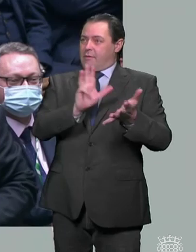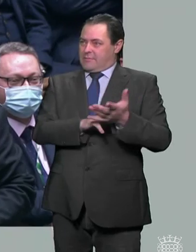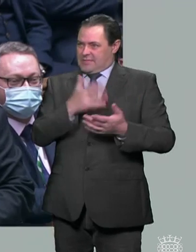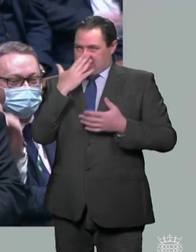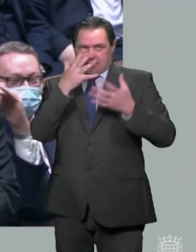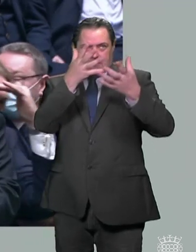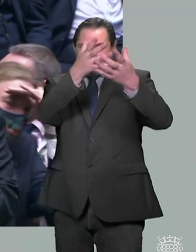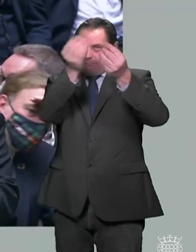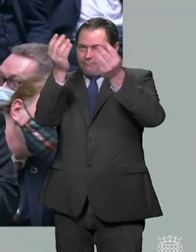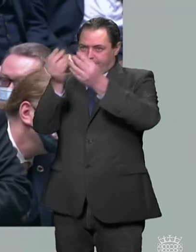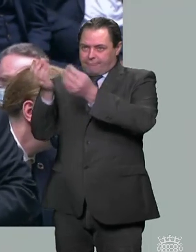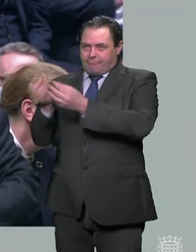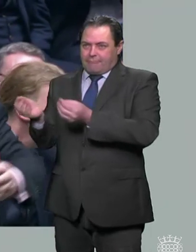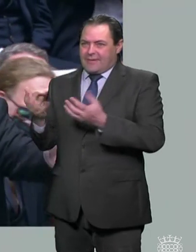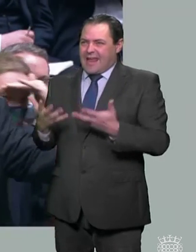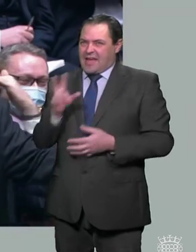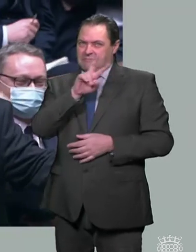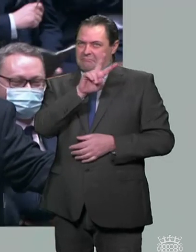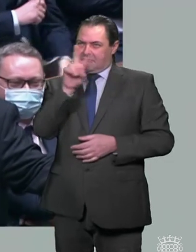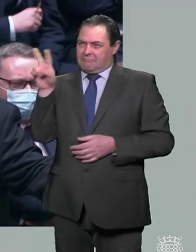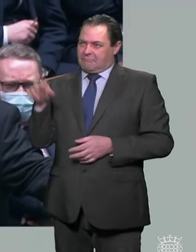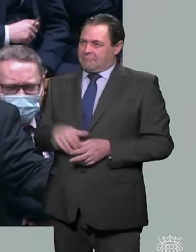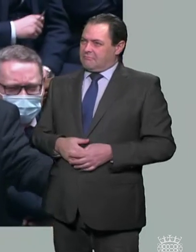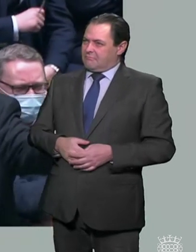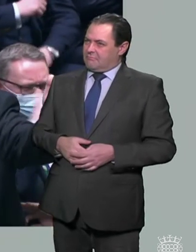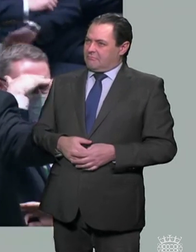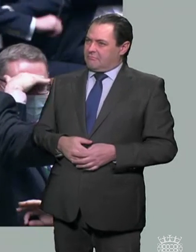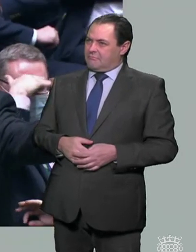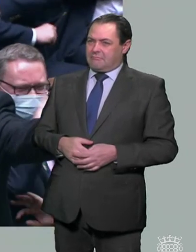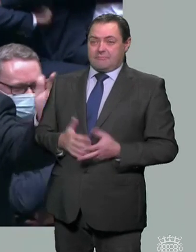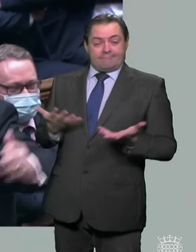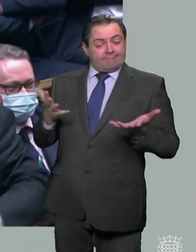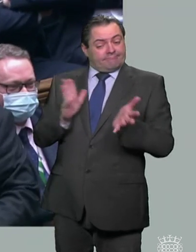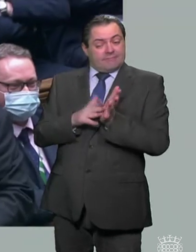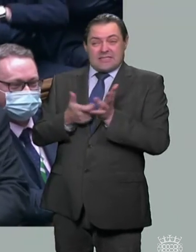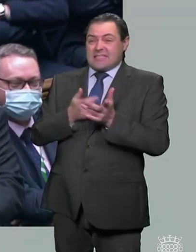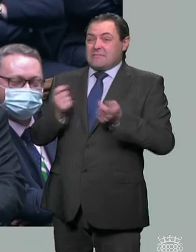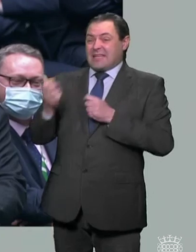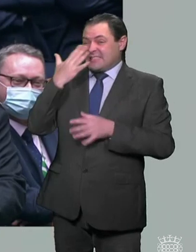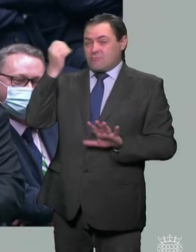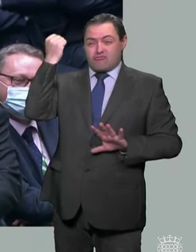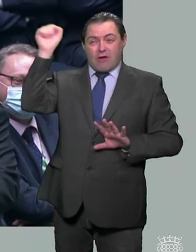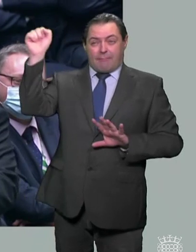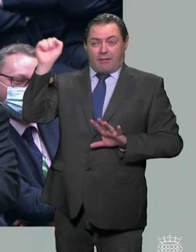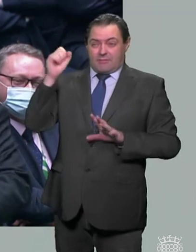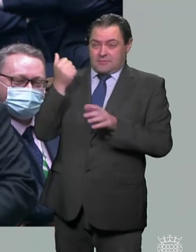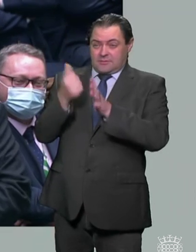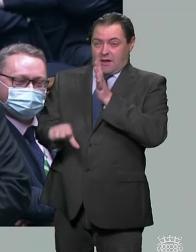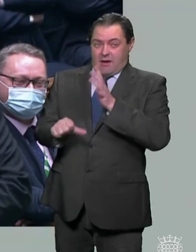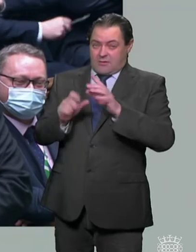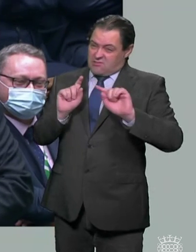my goodness—look at the gaps on the third, fourth and fifth Benches.